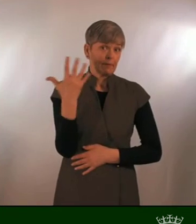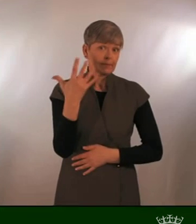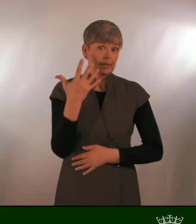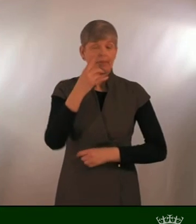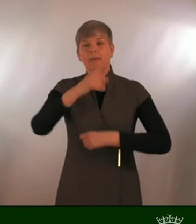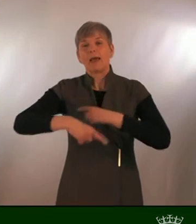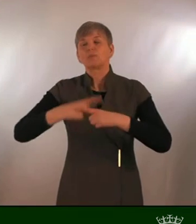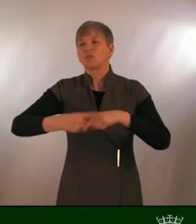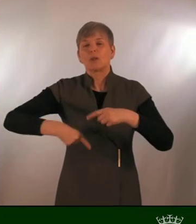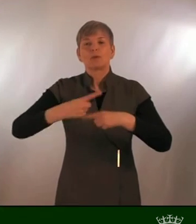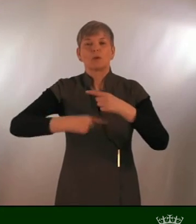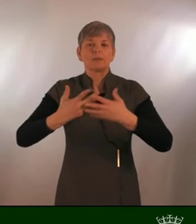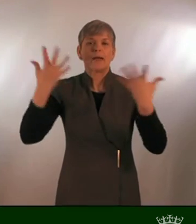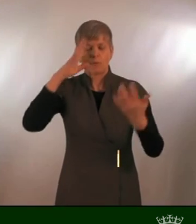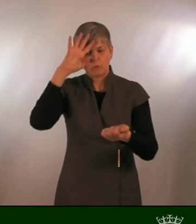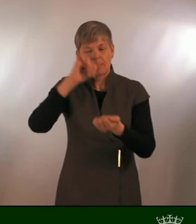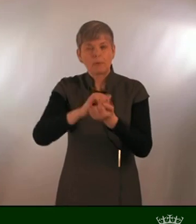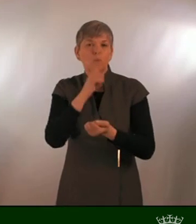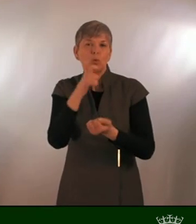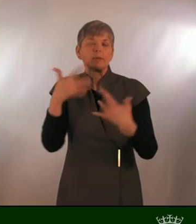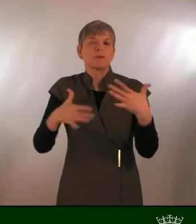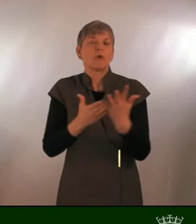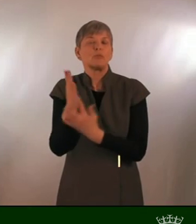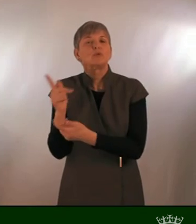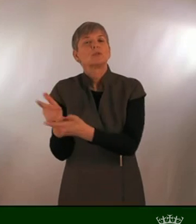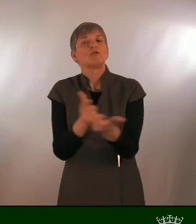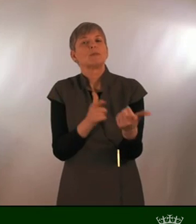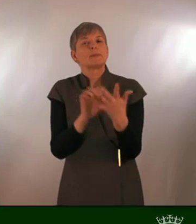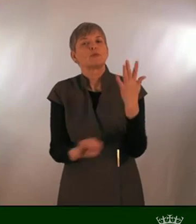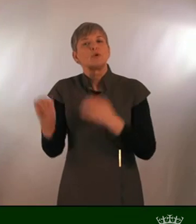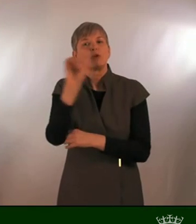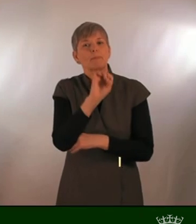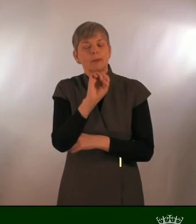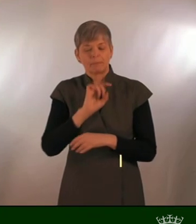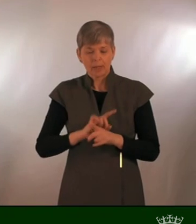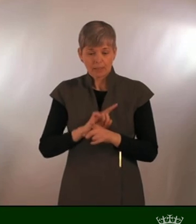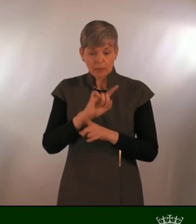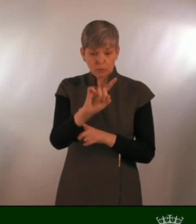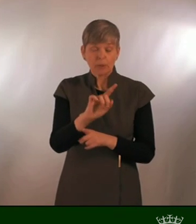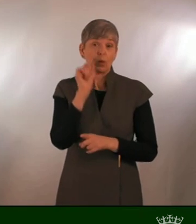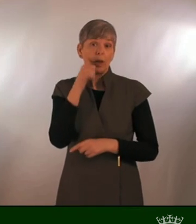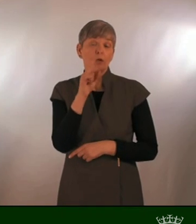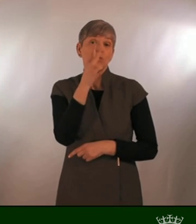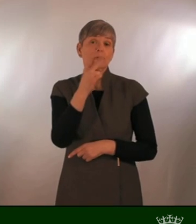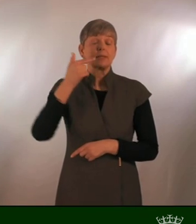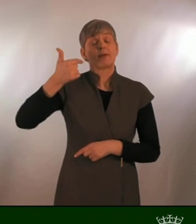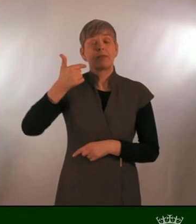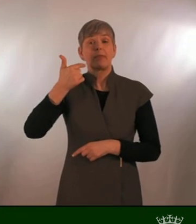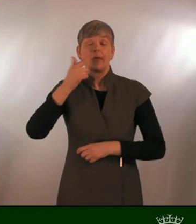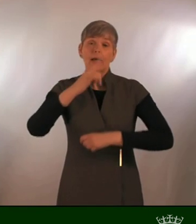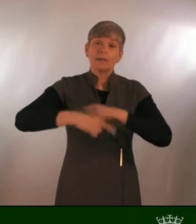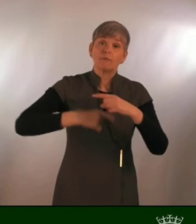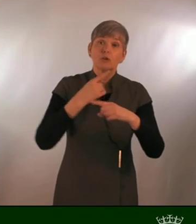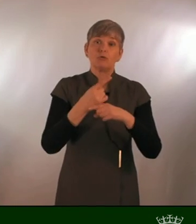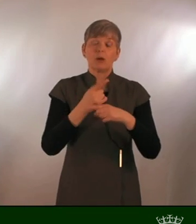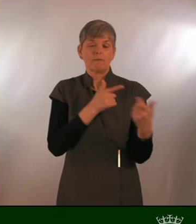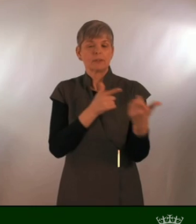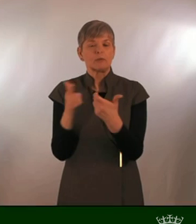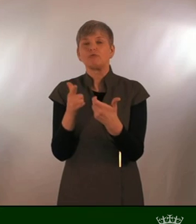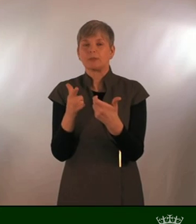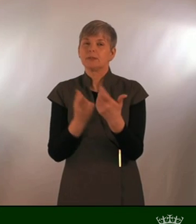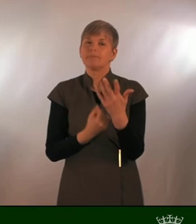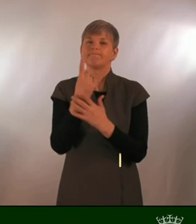Next week, in my constituency of Warrington South we will commemorate the 27th anniversary of the IRA terrorist attack in my town, which killed two children.